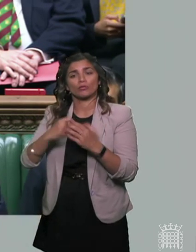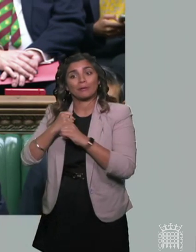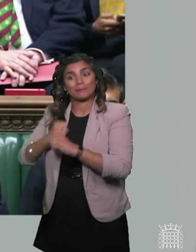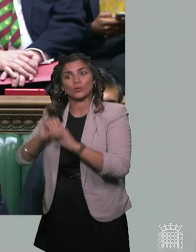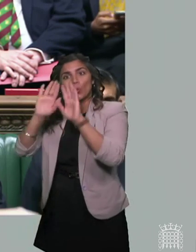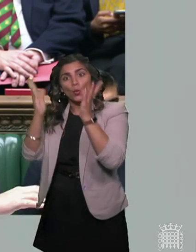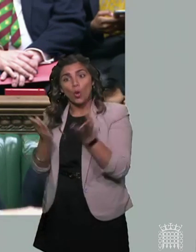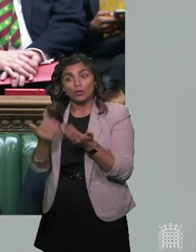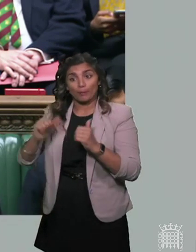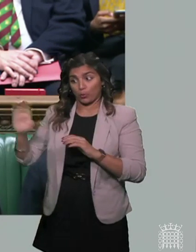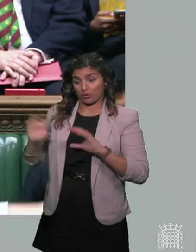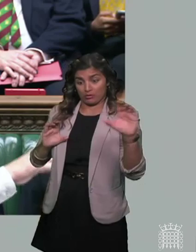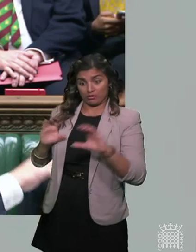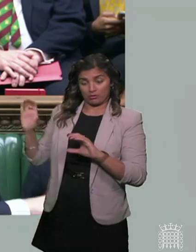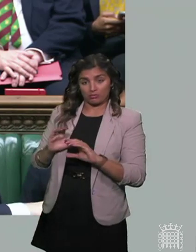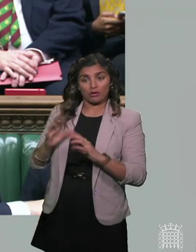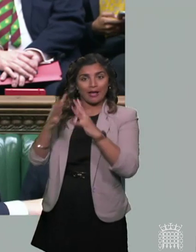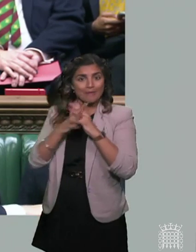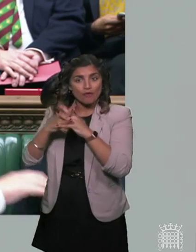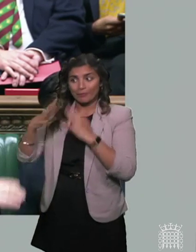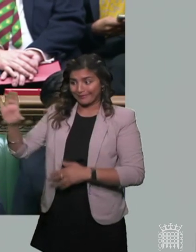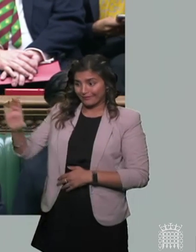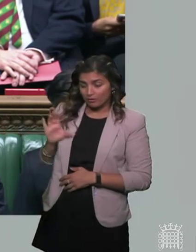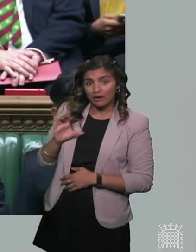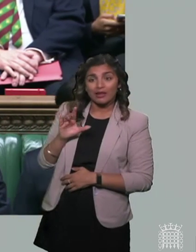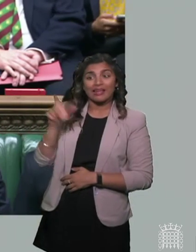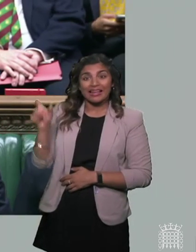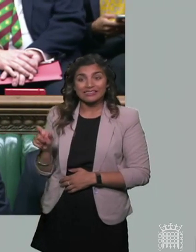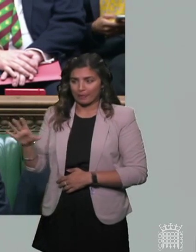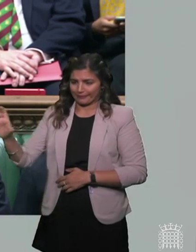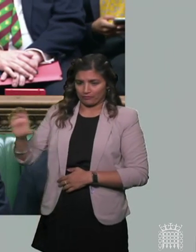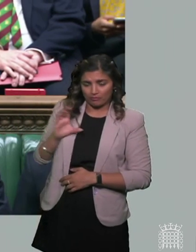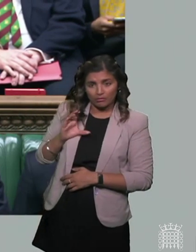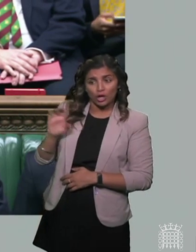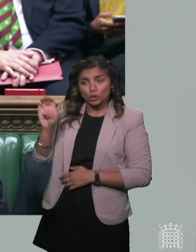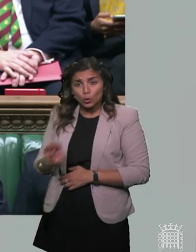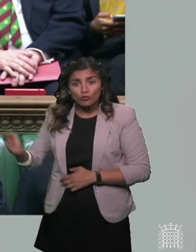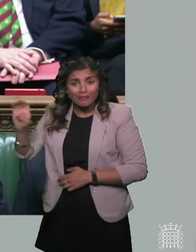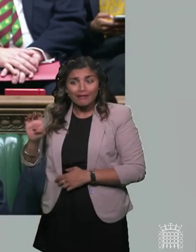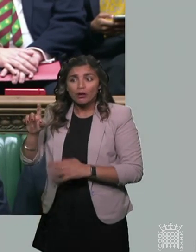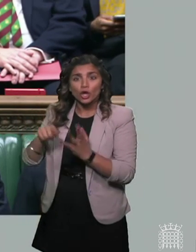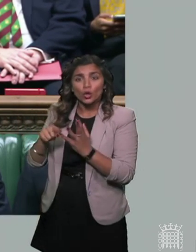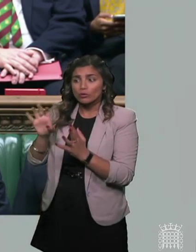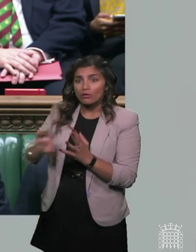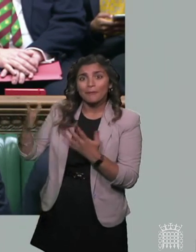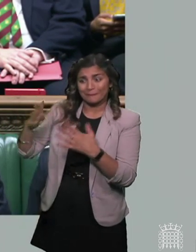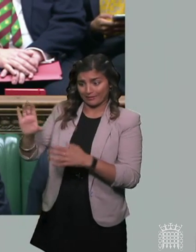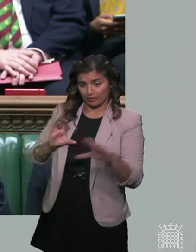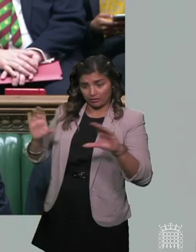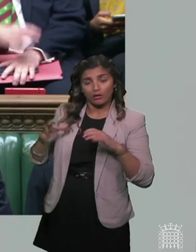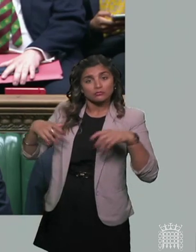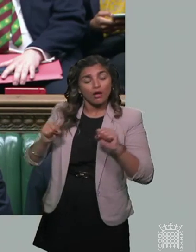We are seeing the money come in from the United States, from the Italians, from the French and from the European Union, and it is quite right that it should.